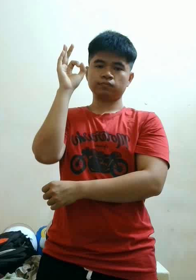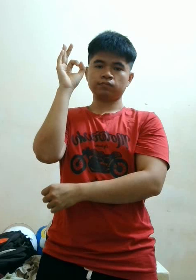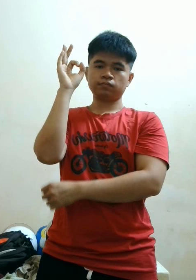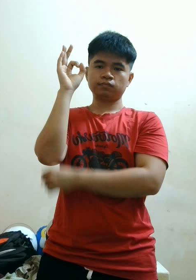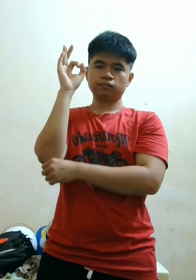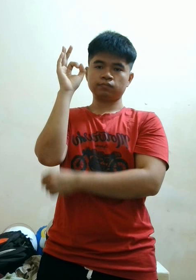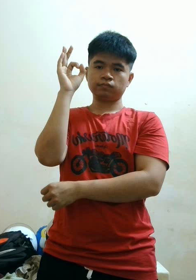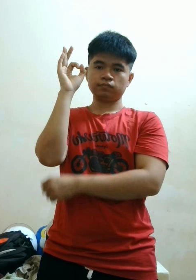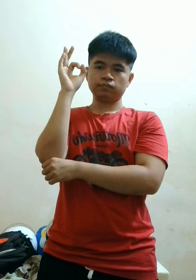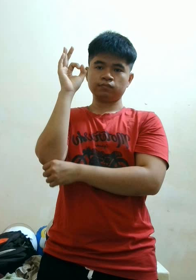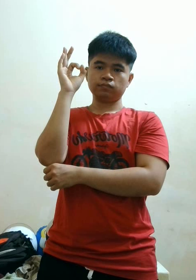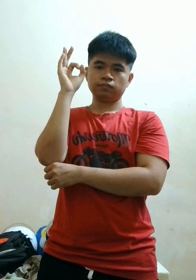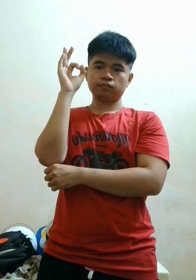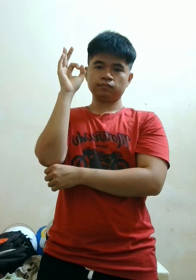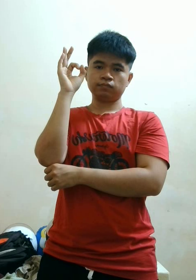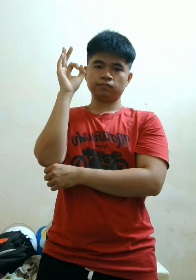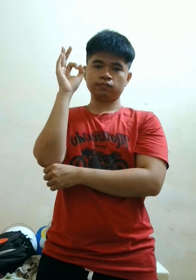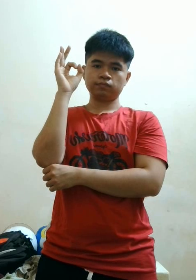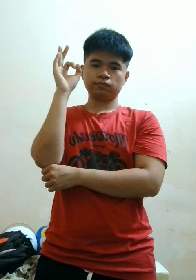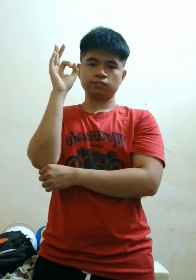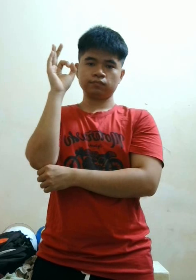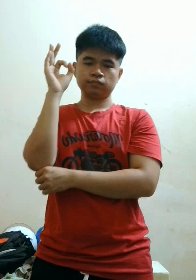buoi trua